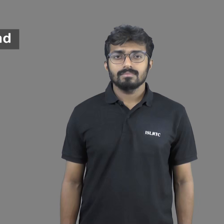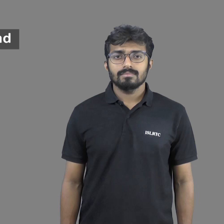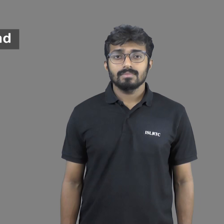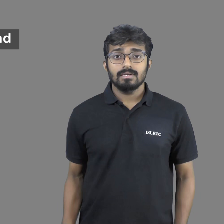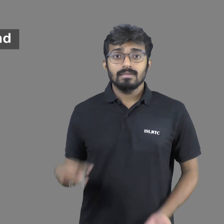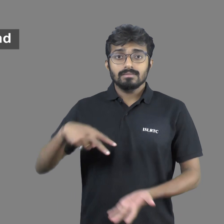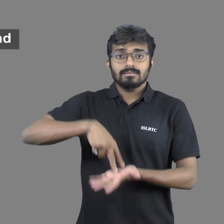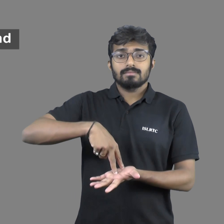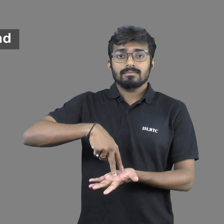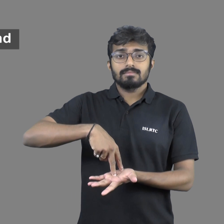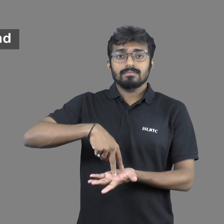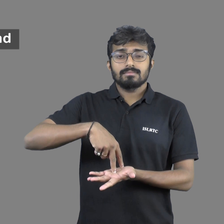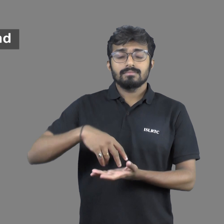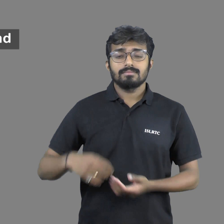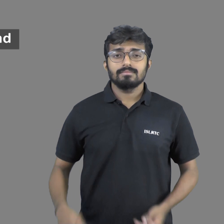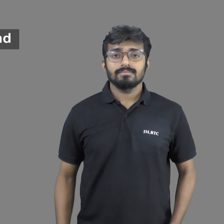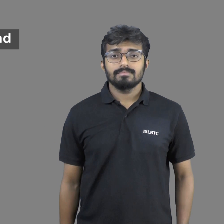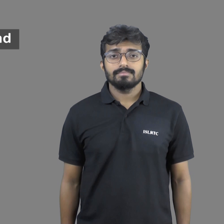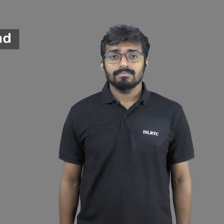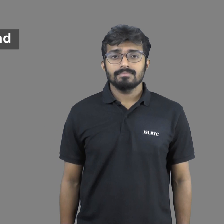Stand